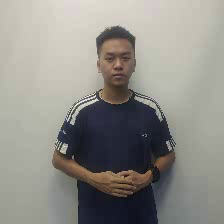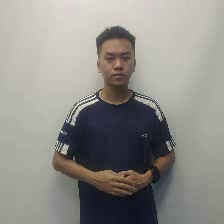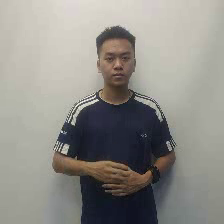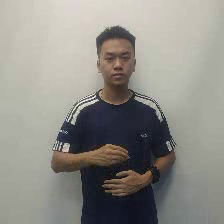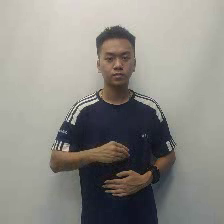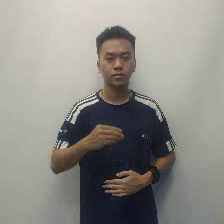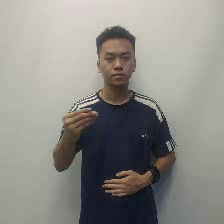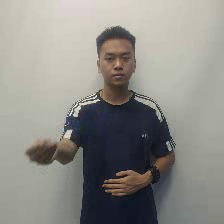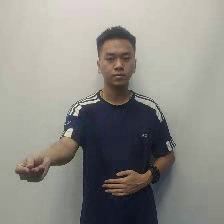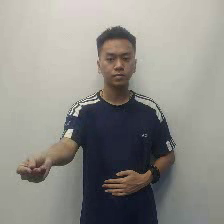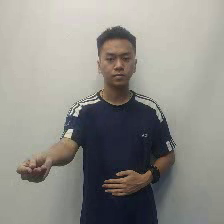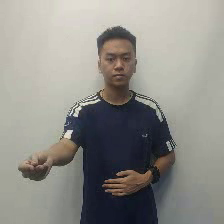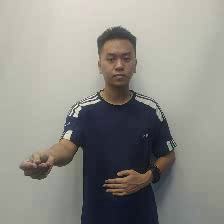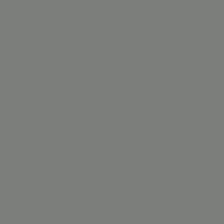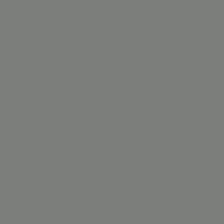Mua